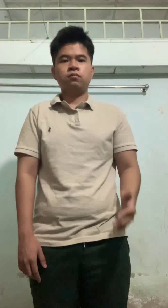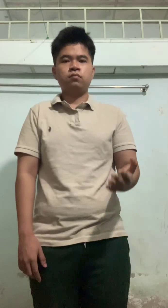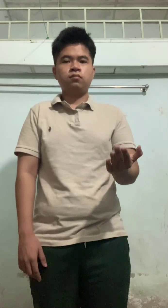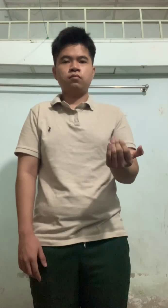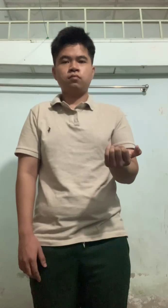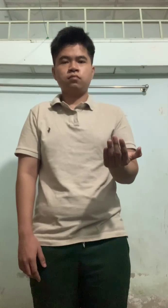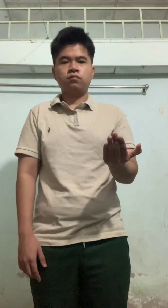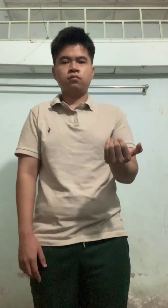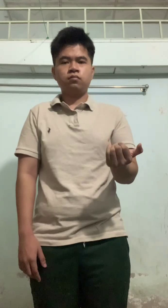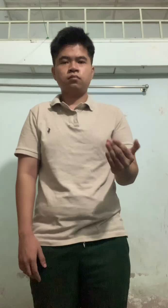yeu cau